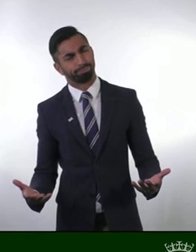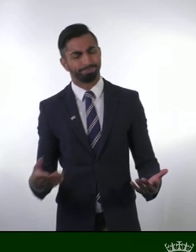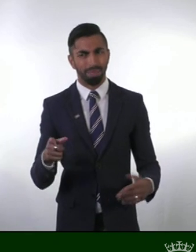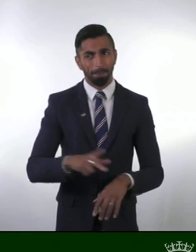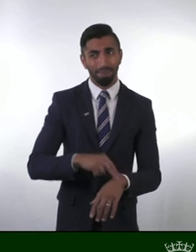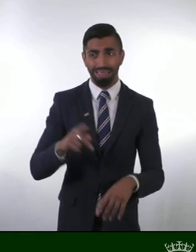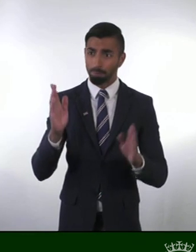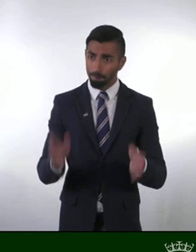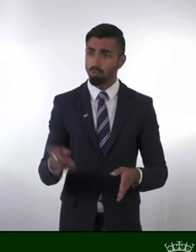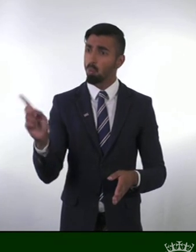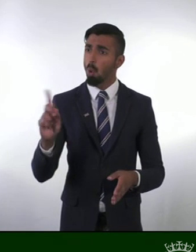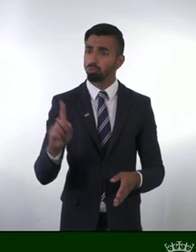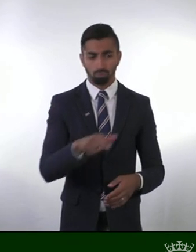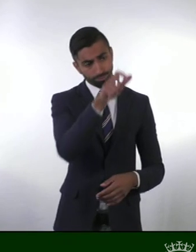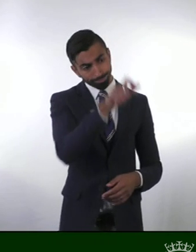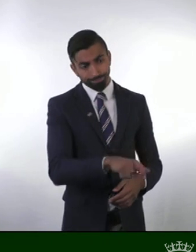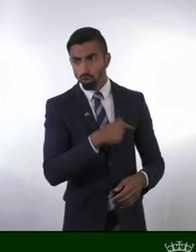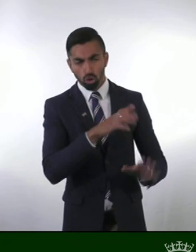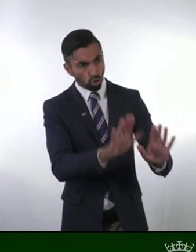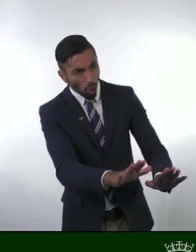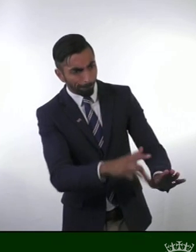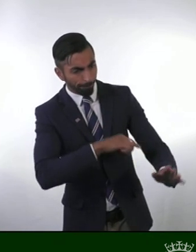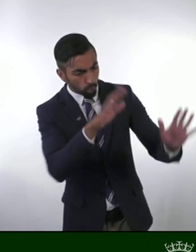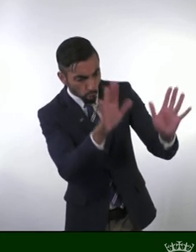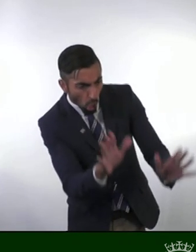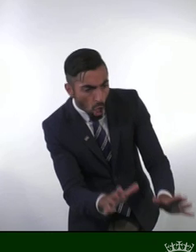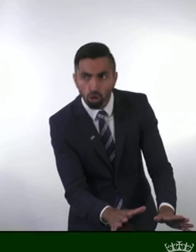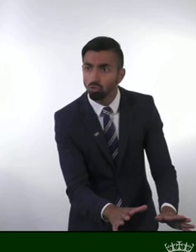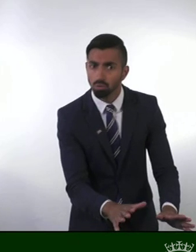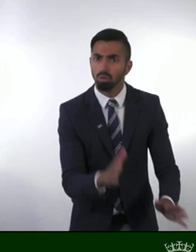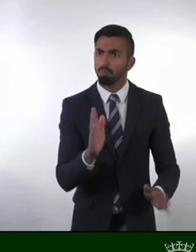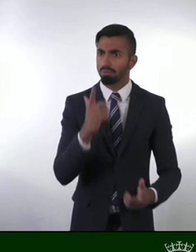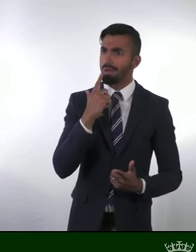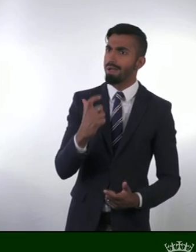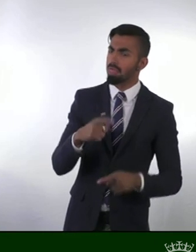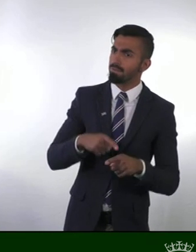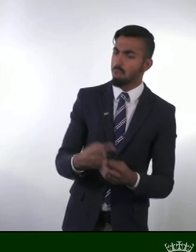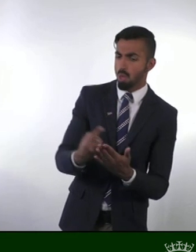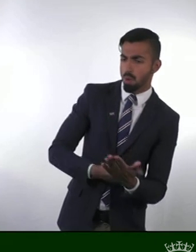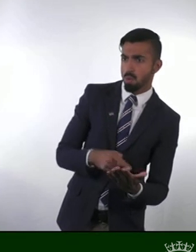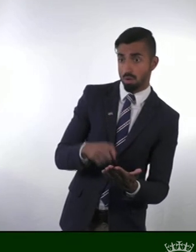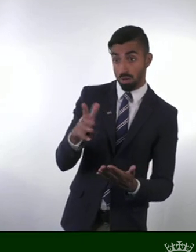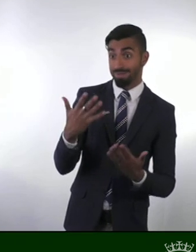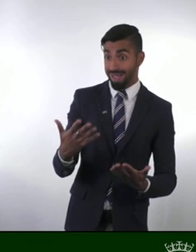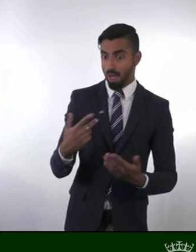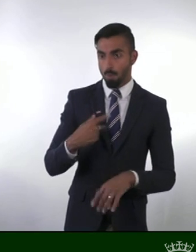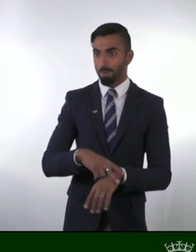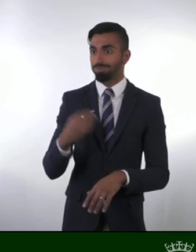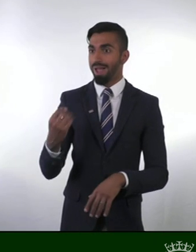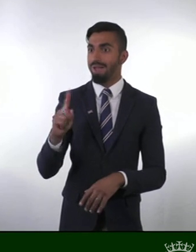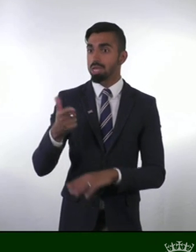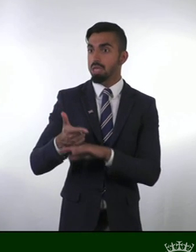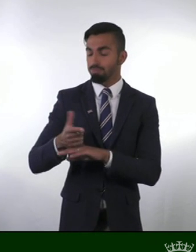The fact that we now have body-worn cameras has made a great difference to the way it happens.